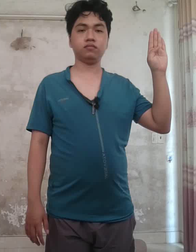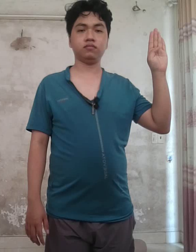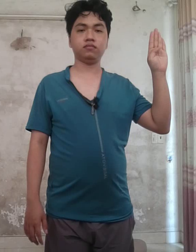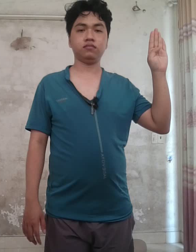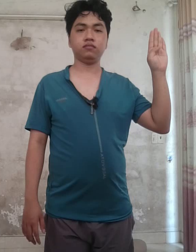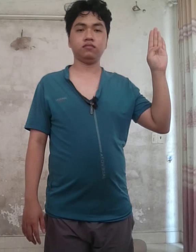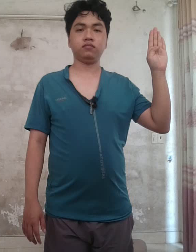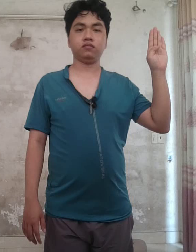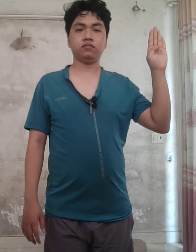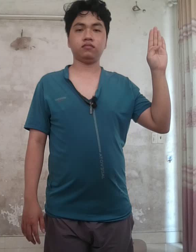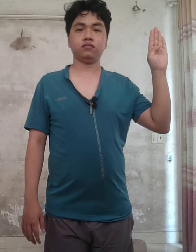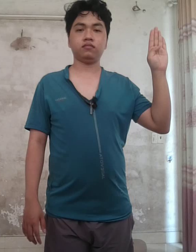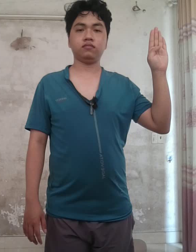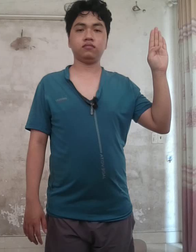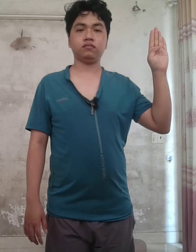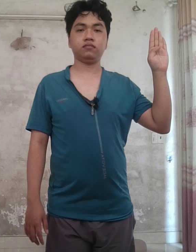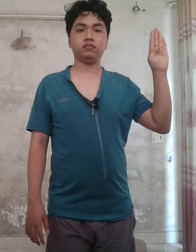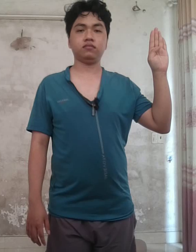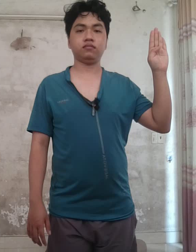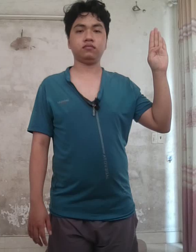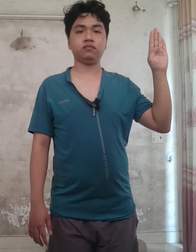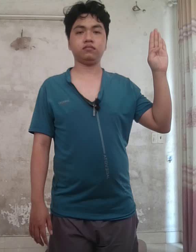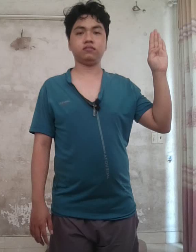b